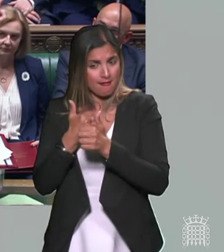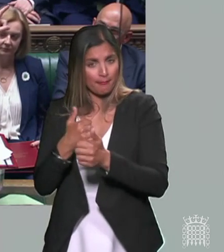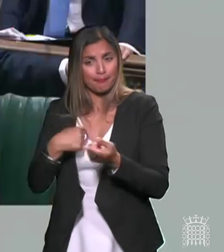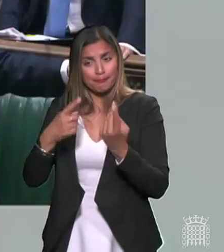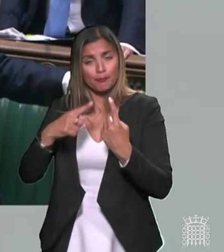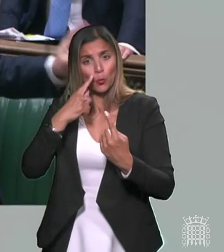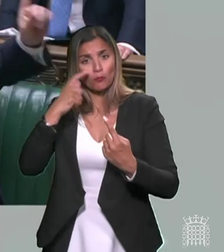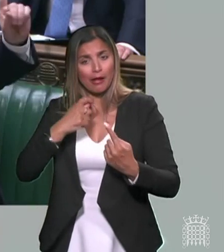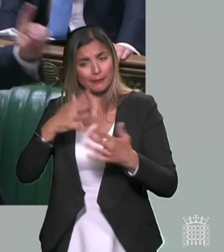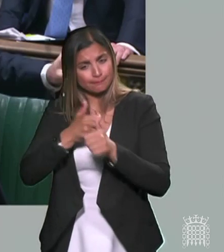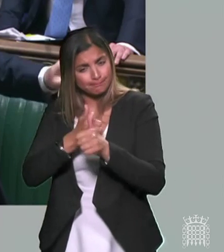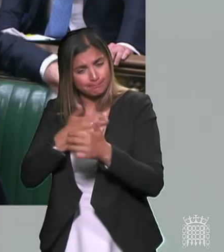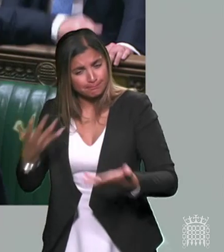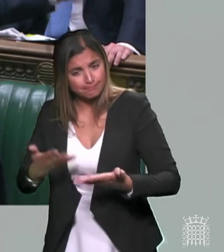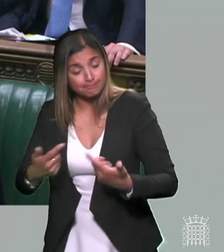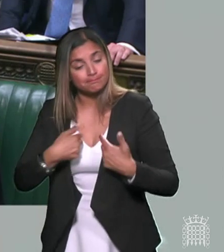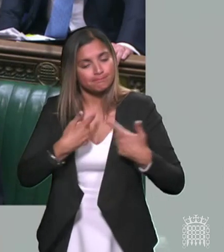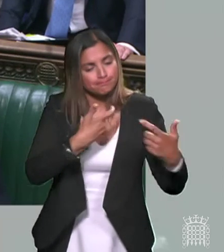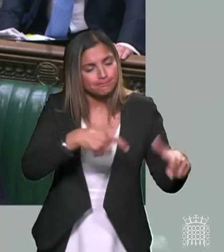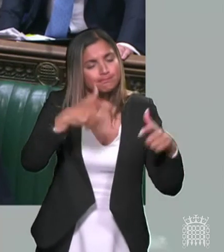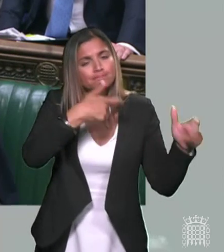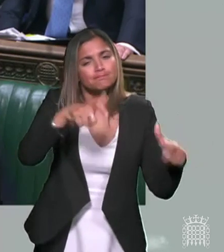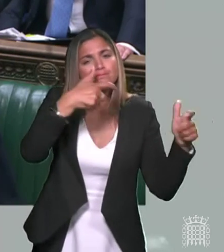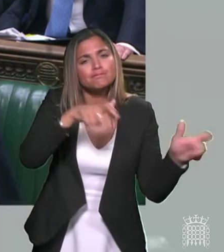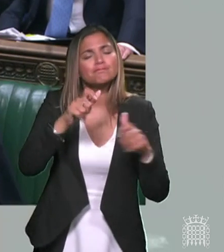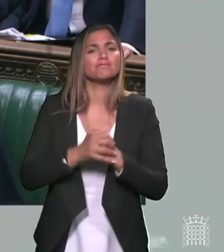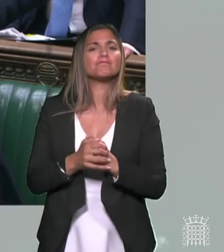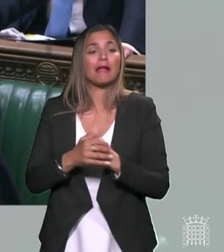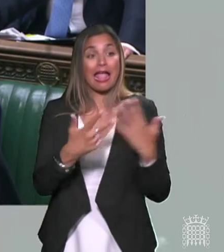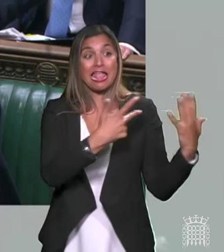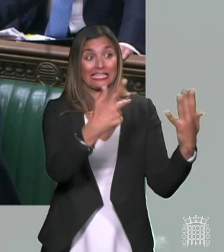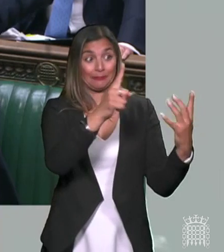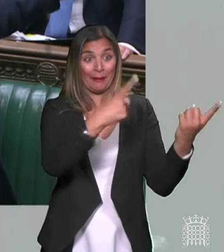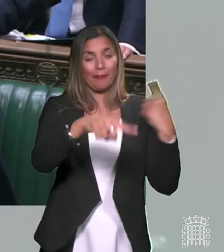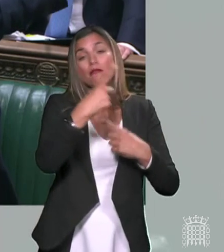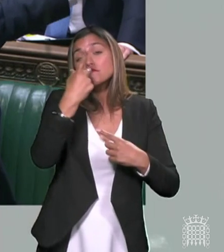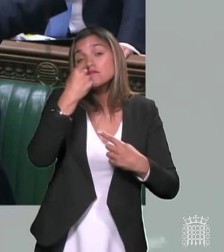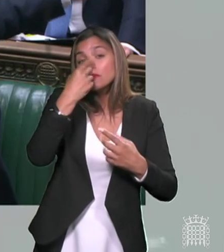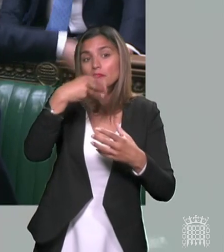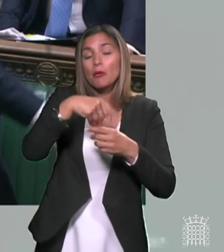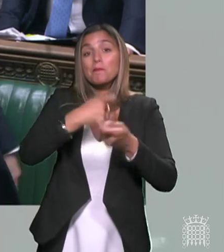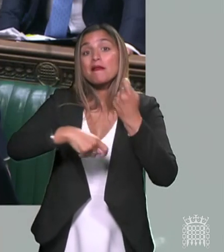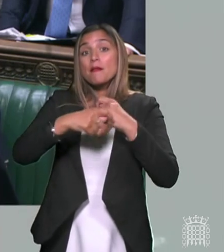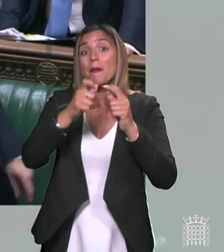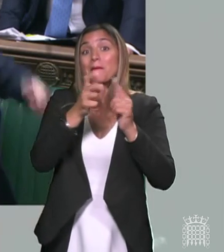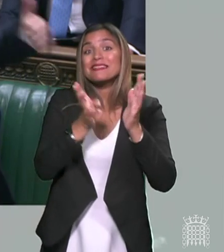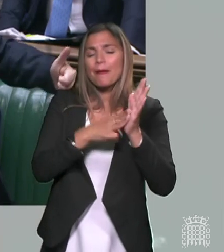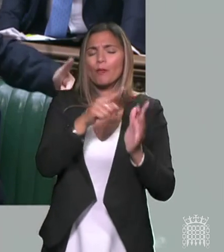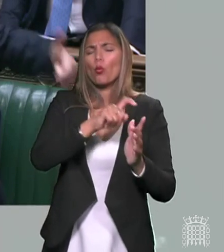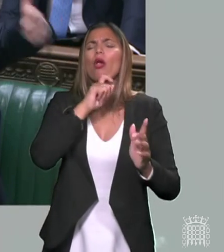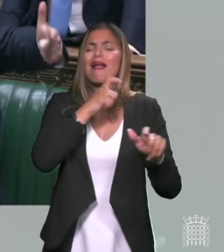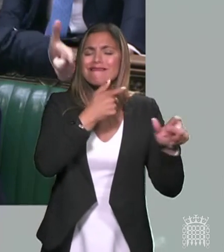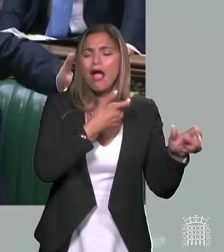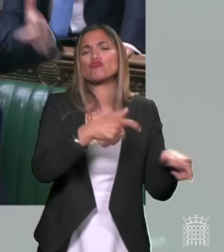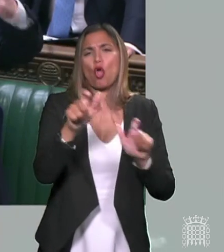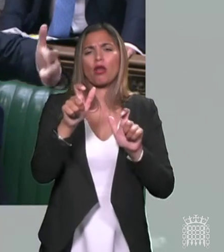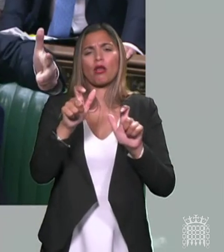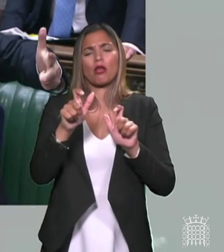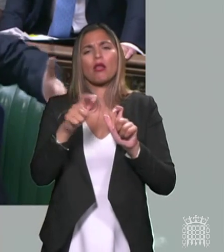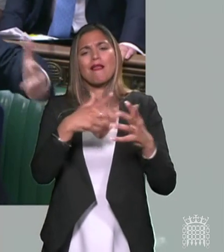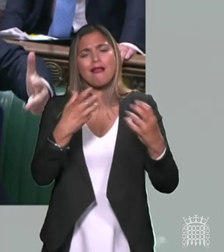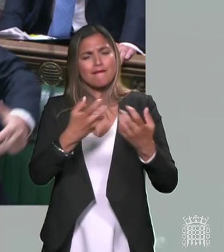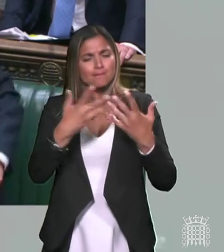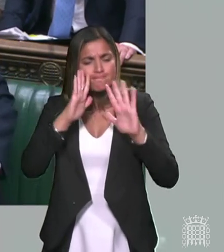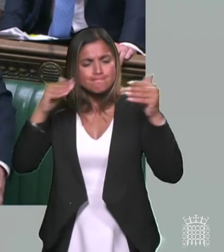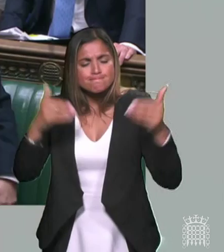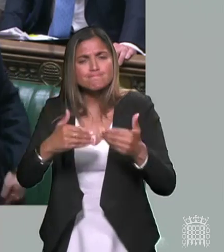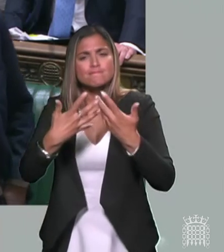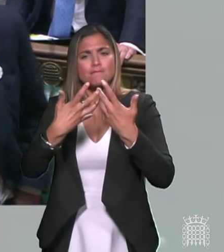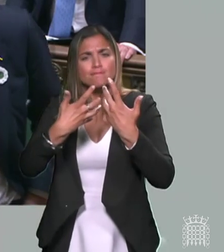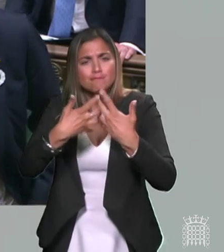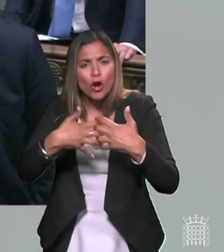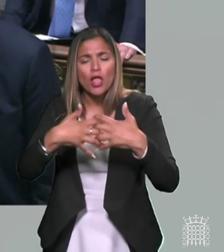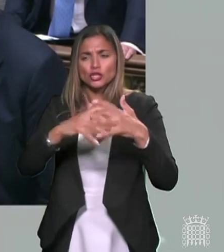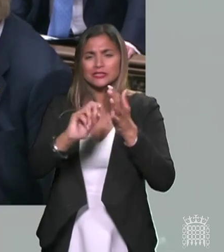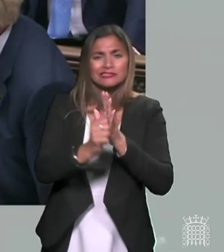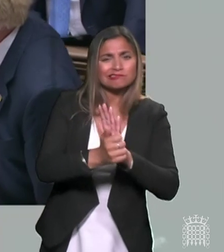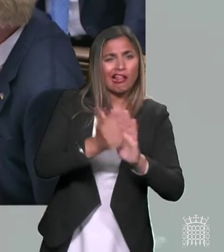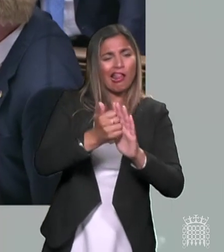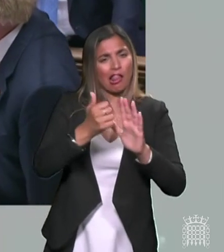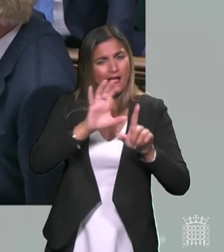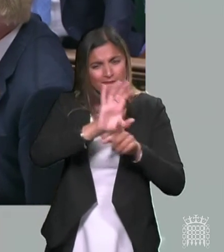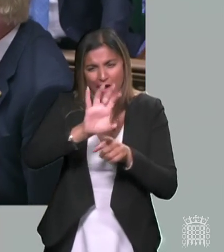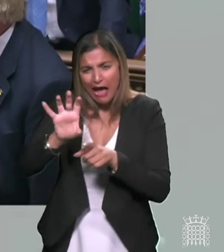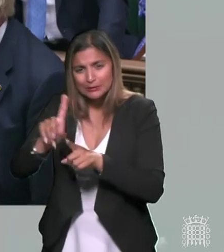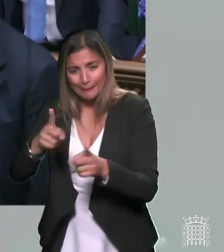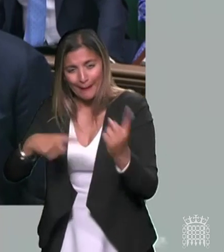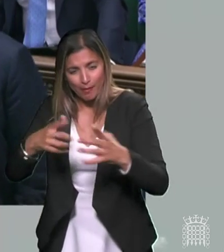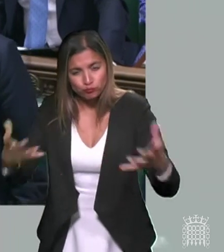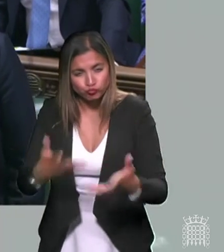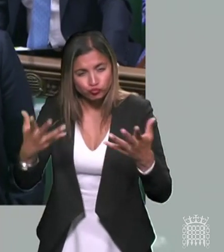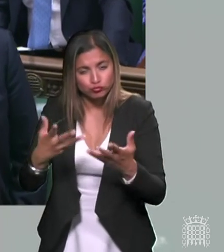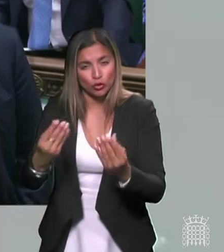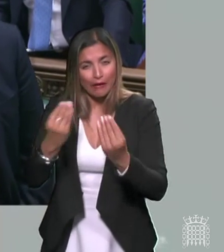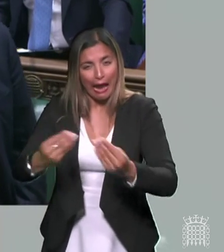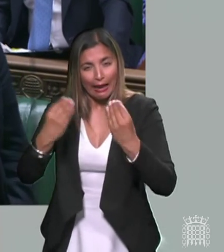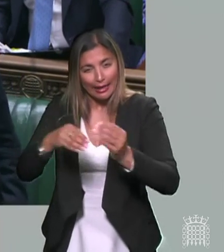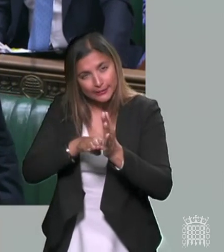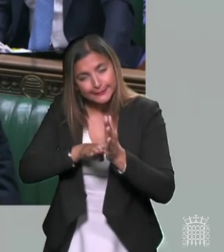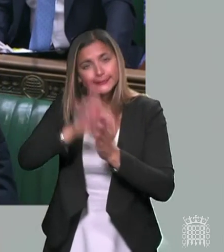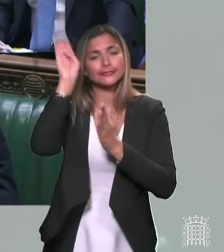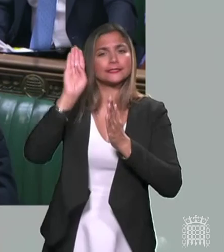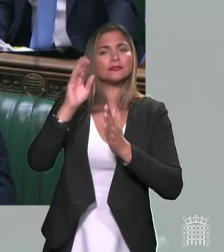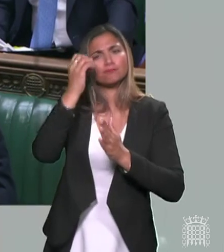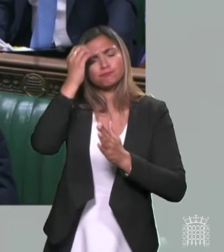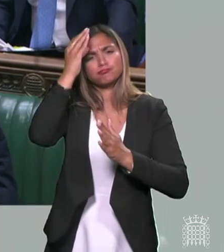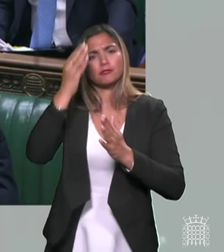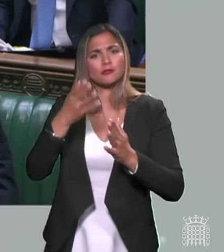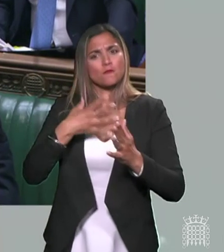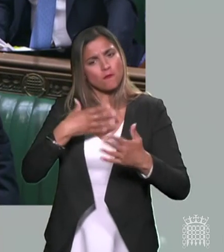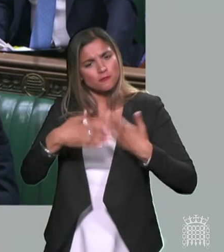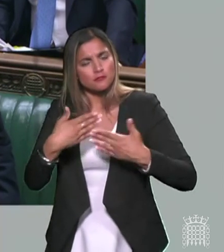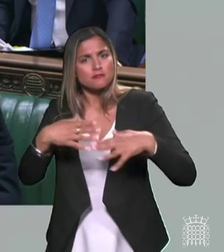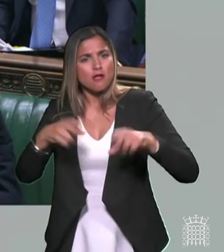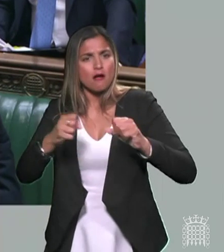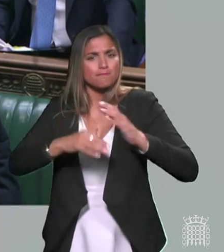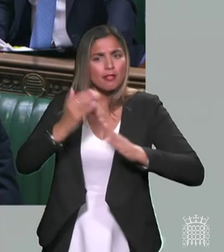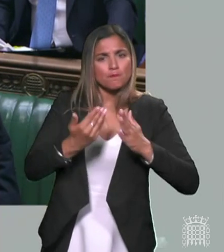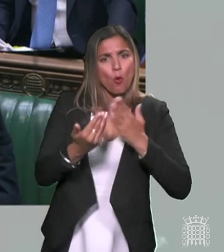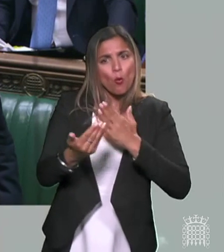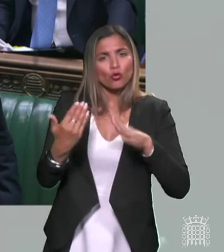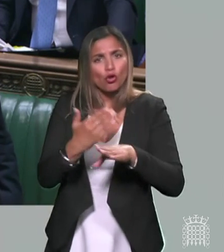I am proud to say that we are continuing, and every one of the eight candidates will continue, with the biggest ever programme of infrastructure, skills and technology across this country, to level up in a way that will benefit the constituents of every Member of this House.